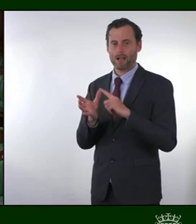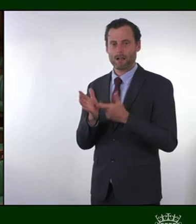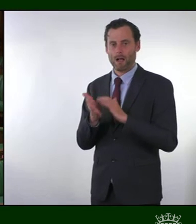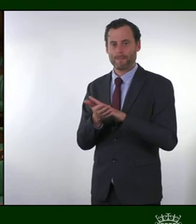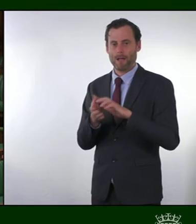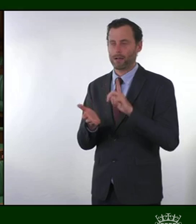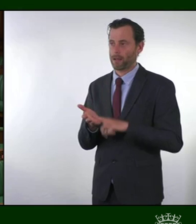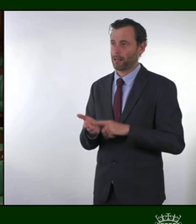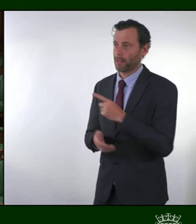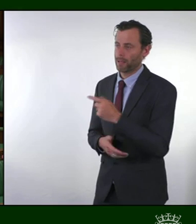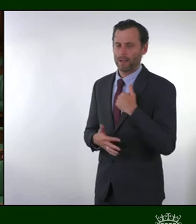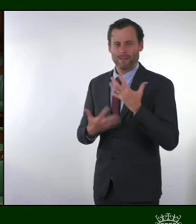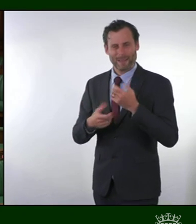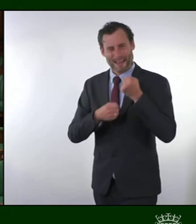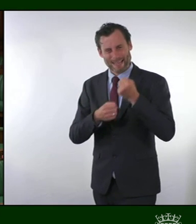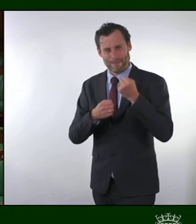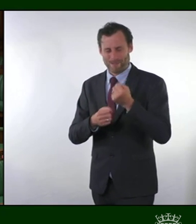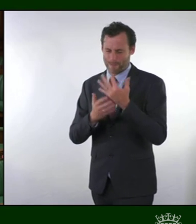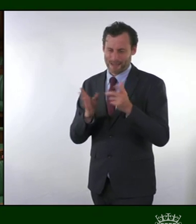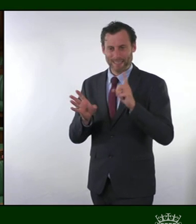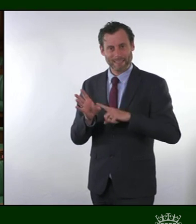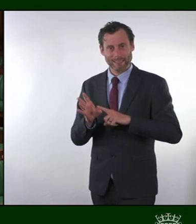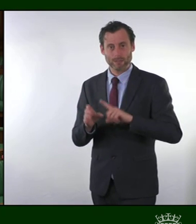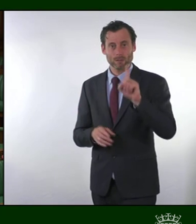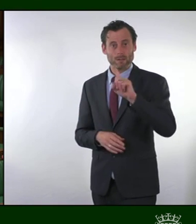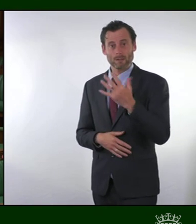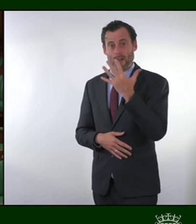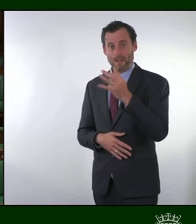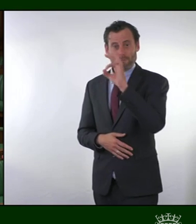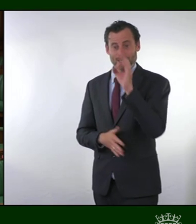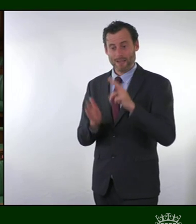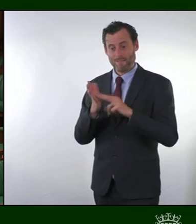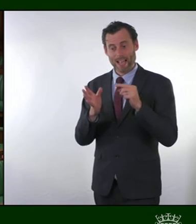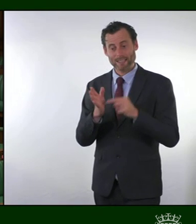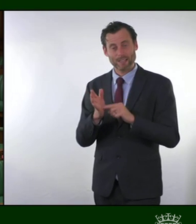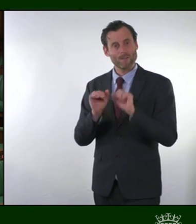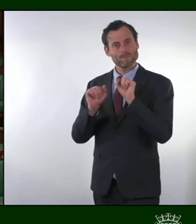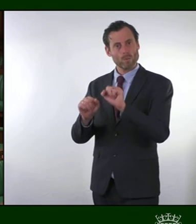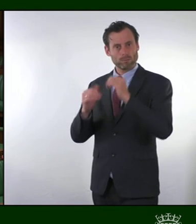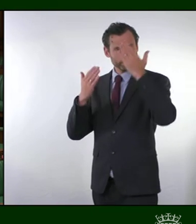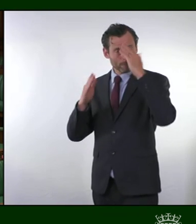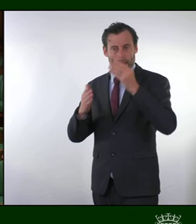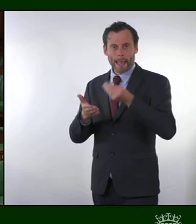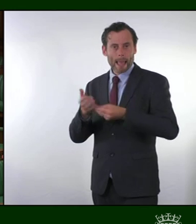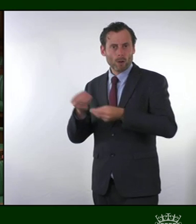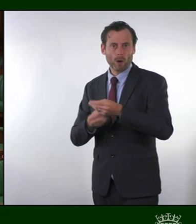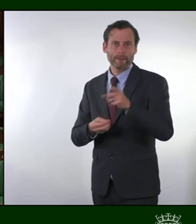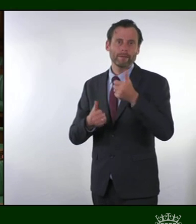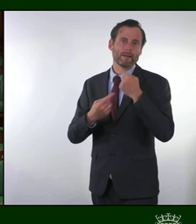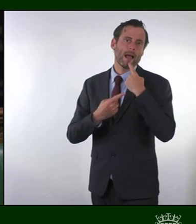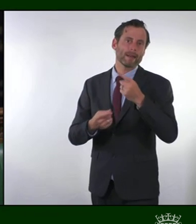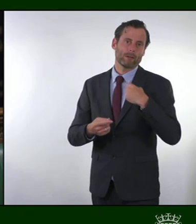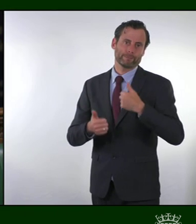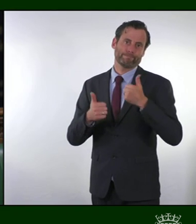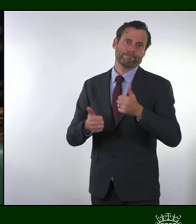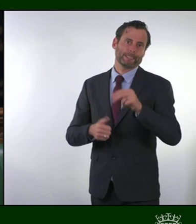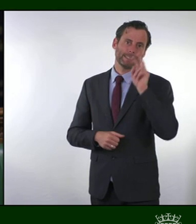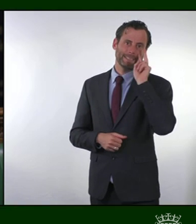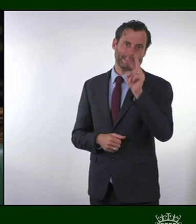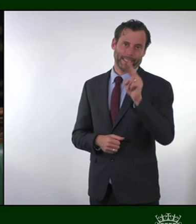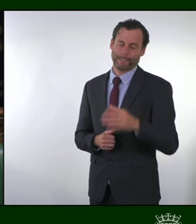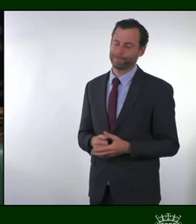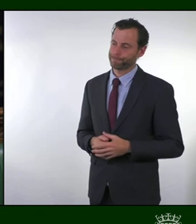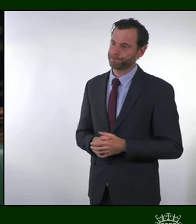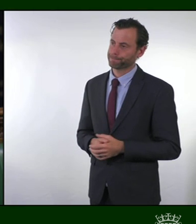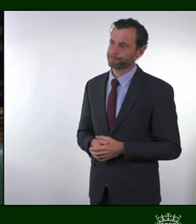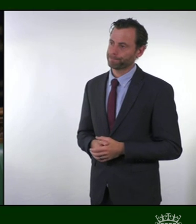Having campaigned for many years for a 5% rate of VAT for the visitor economy, may I welcome that part of the Chancellor’s announcement today?